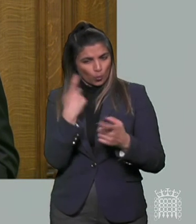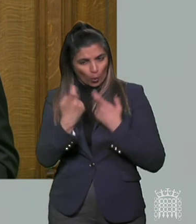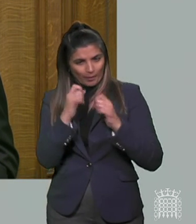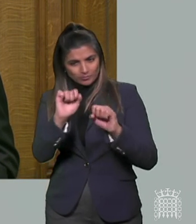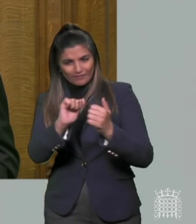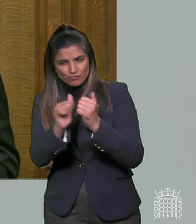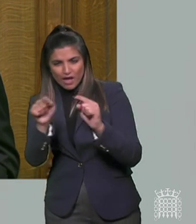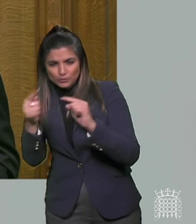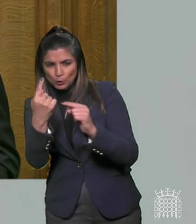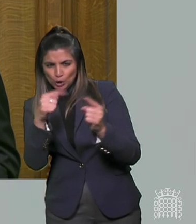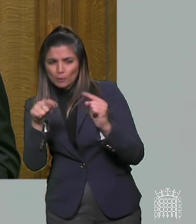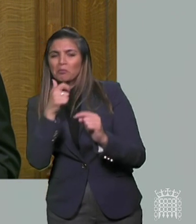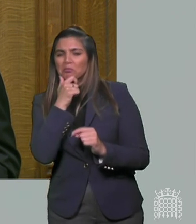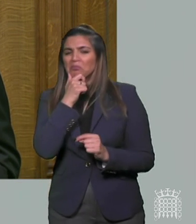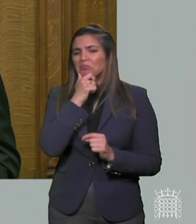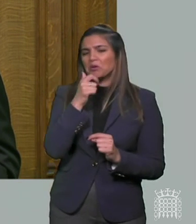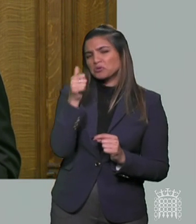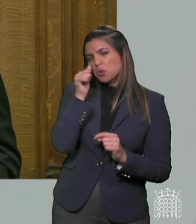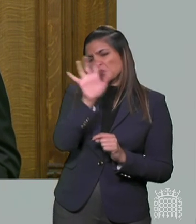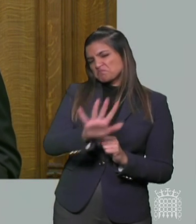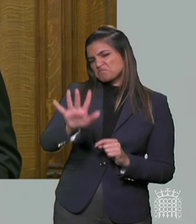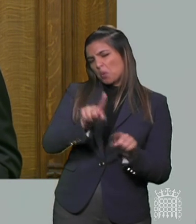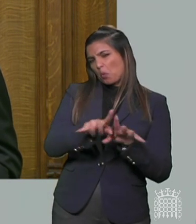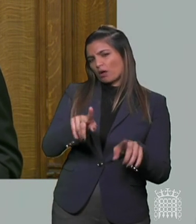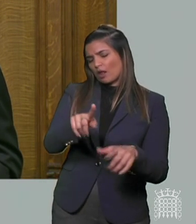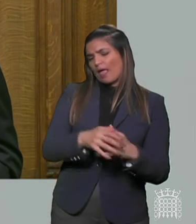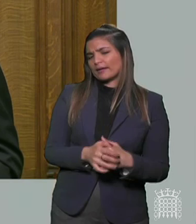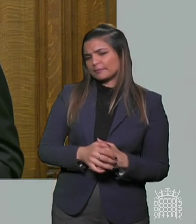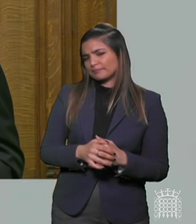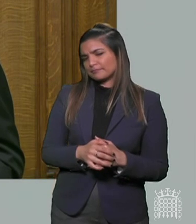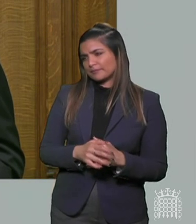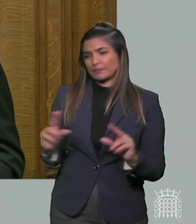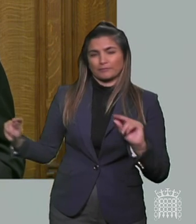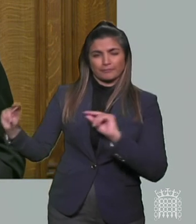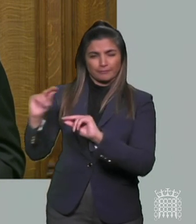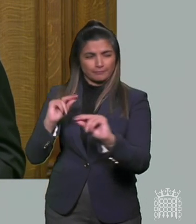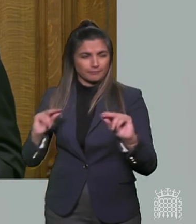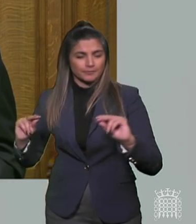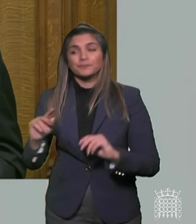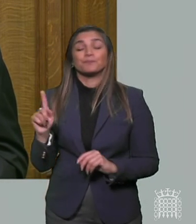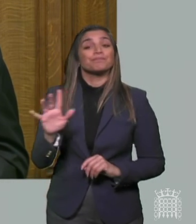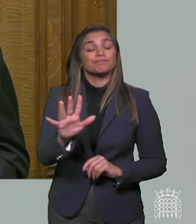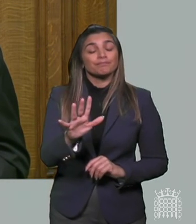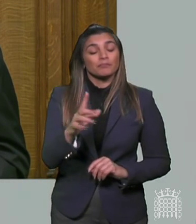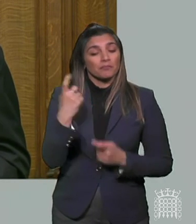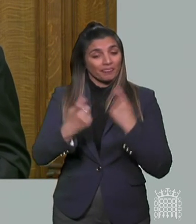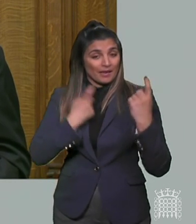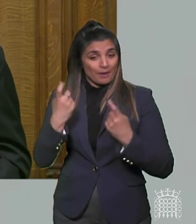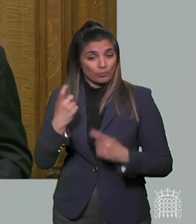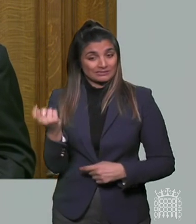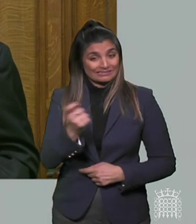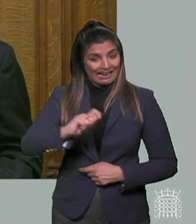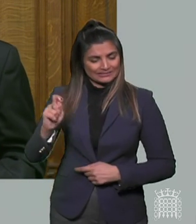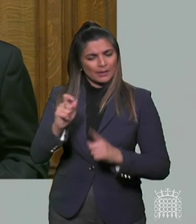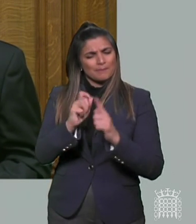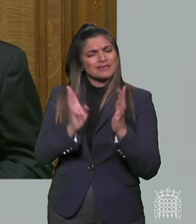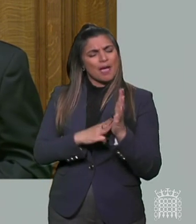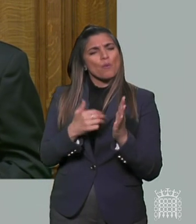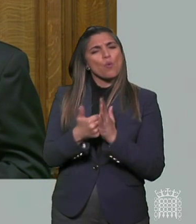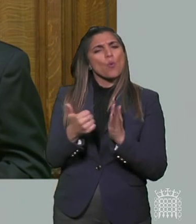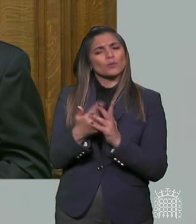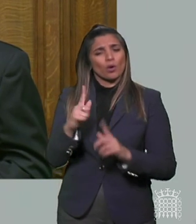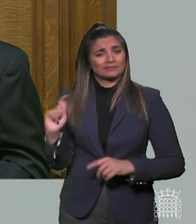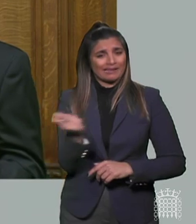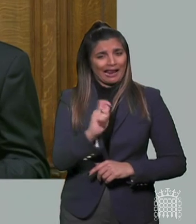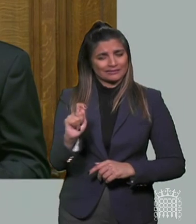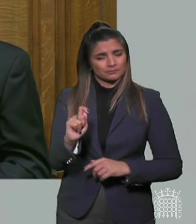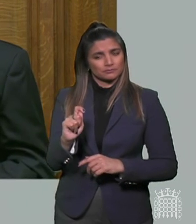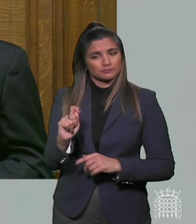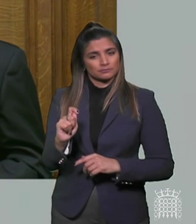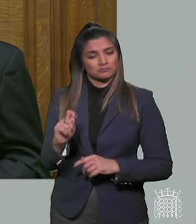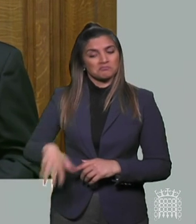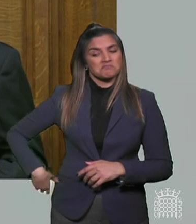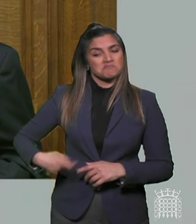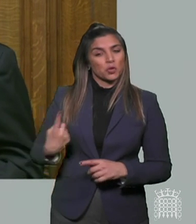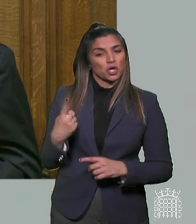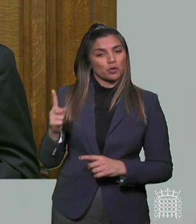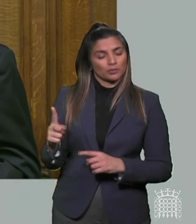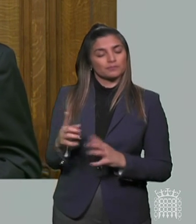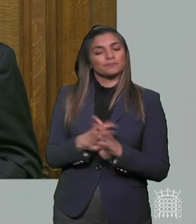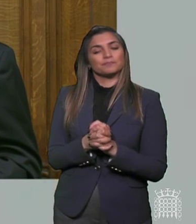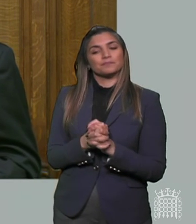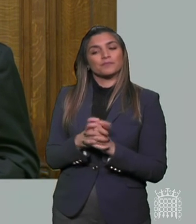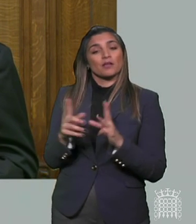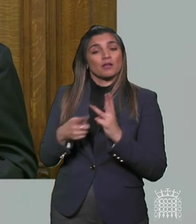When it comes to tennis, the Prime Minister enjoys both the company and the backhanders of Lubov Chernukhin.